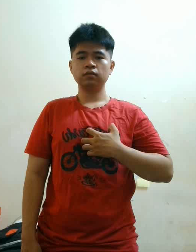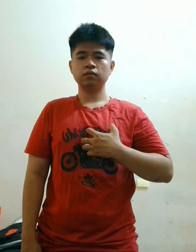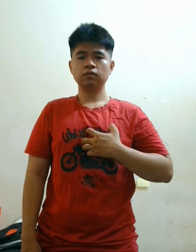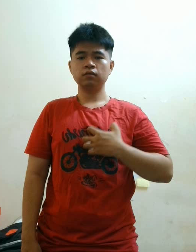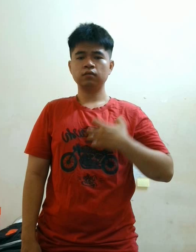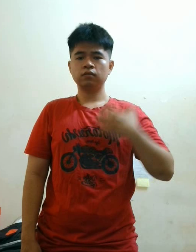tuc gian